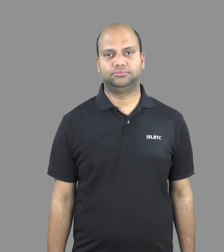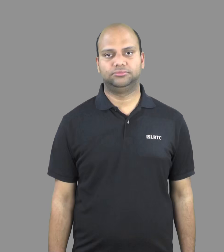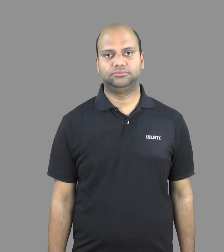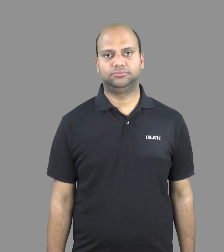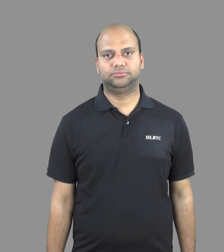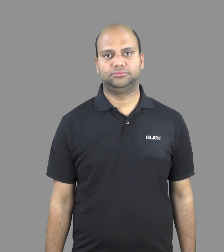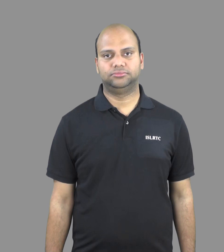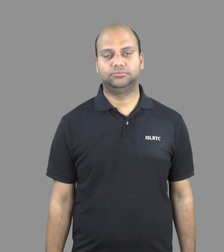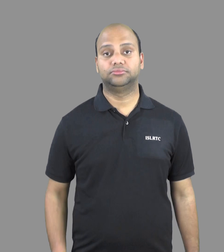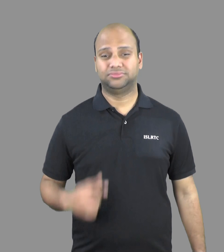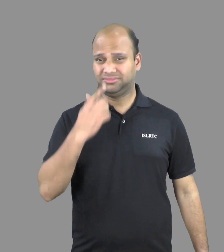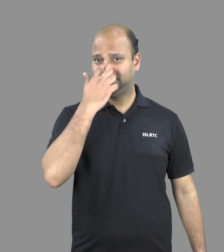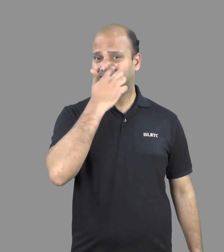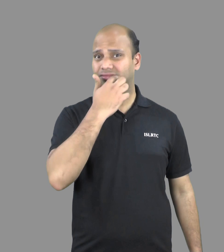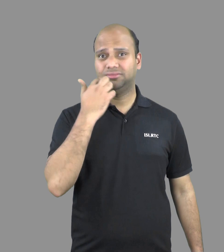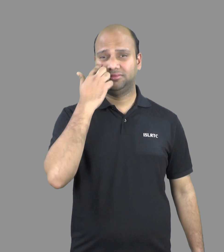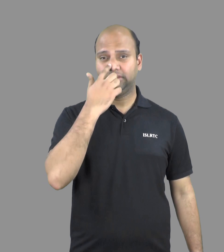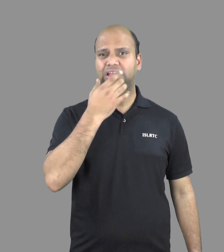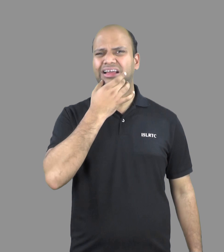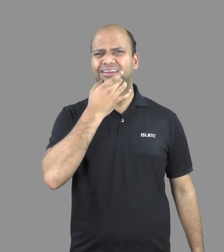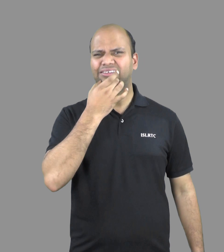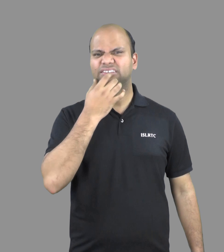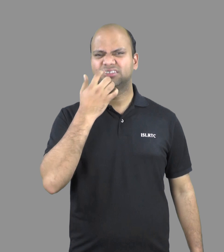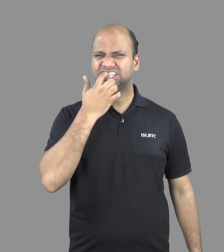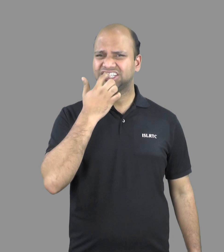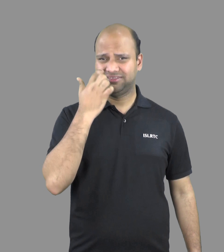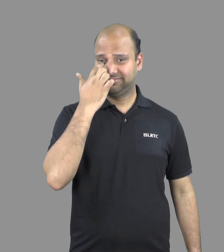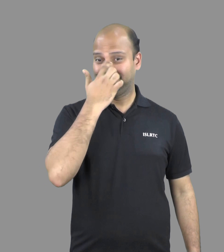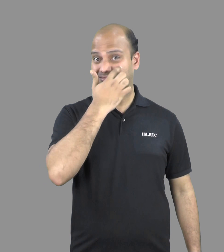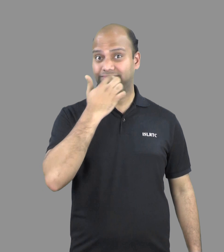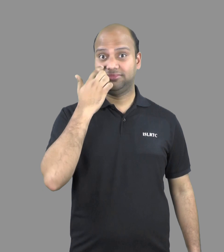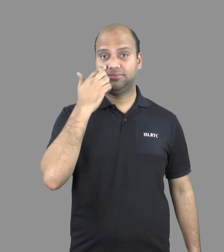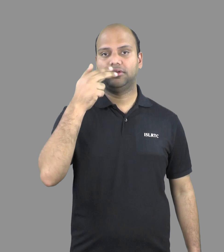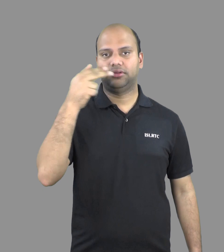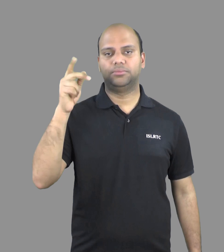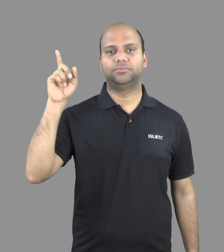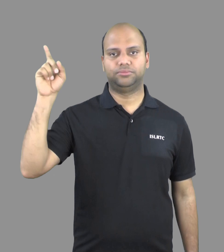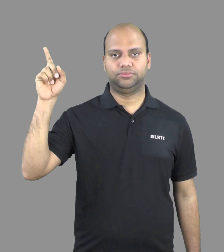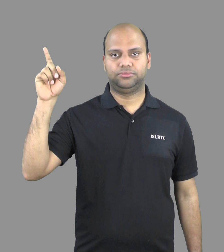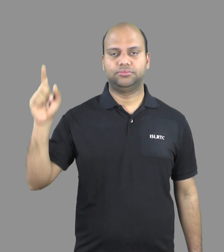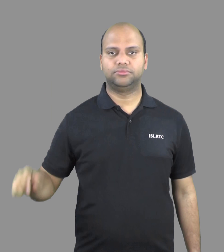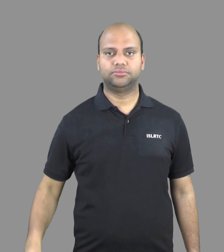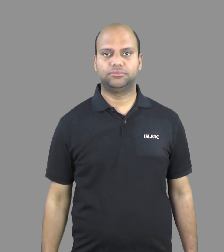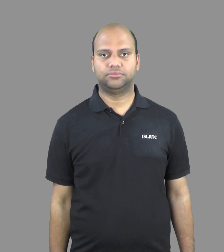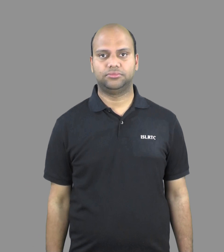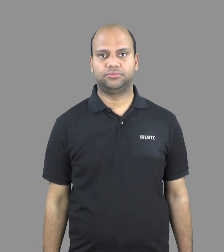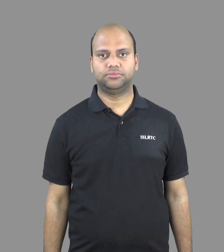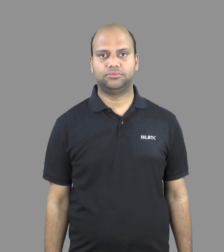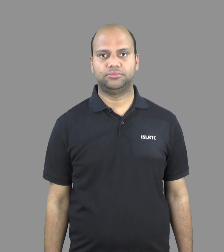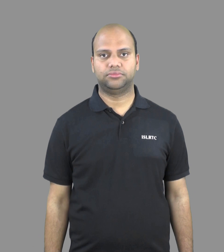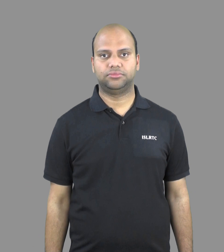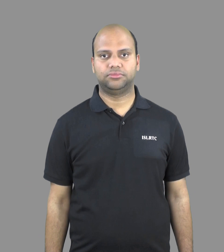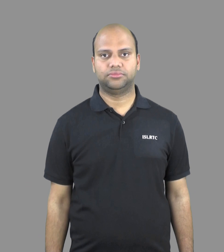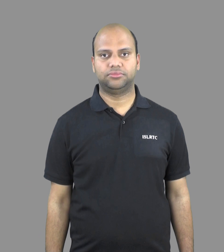Maxilla